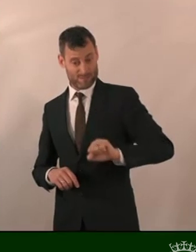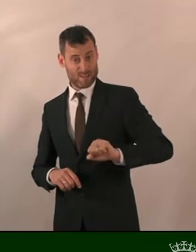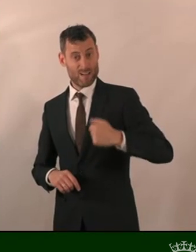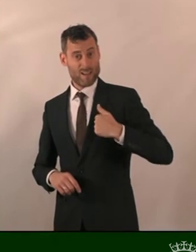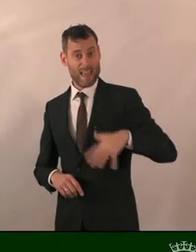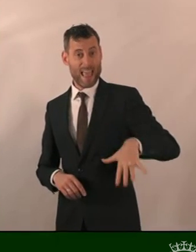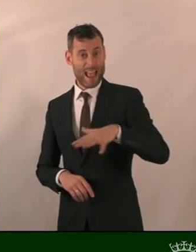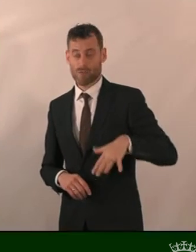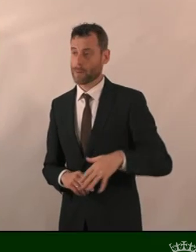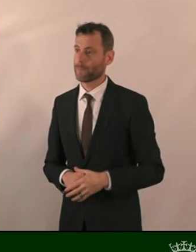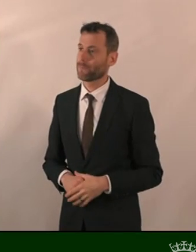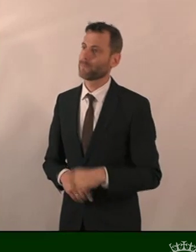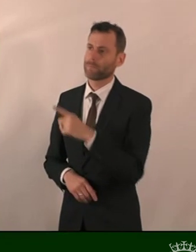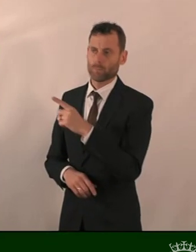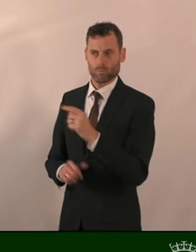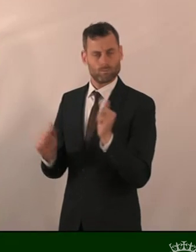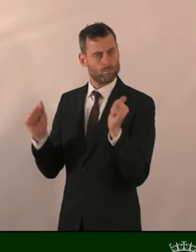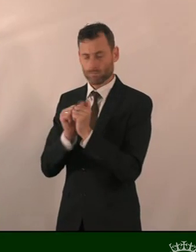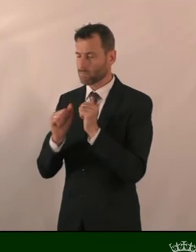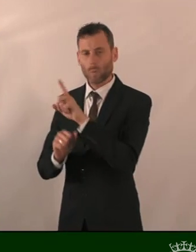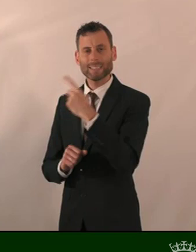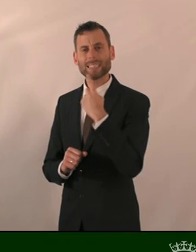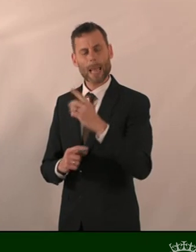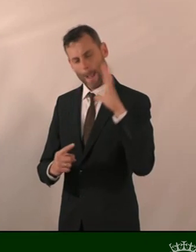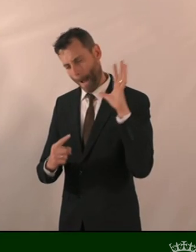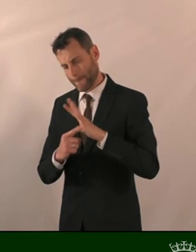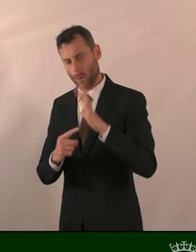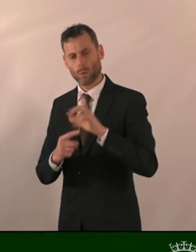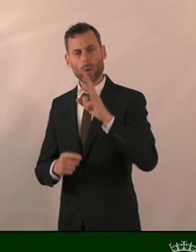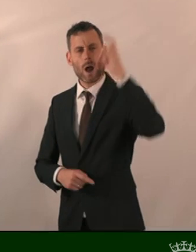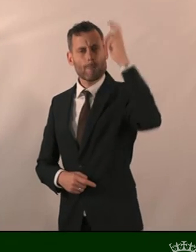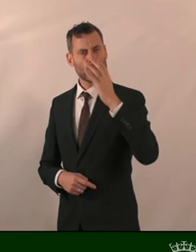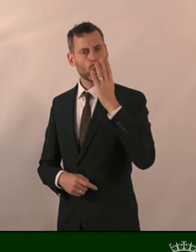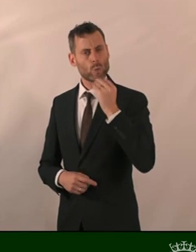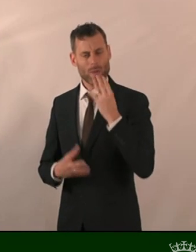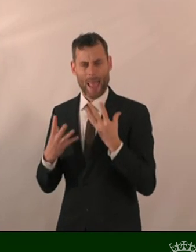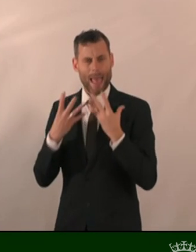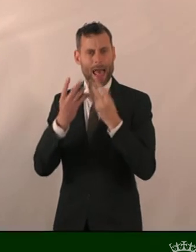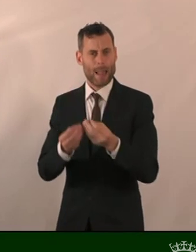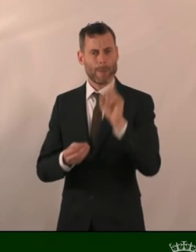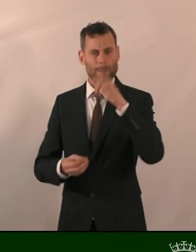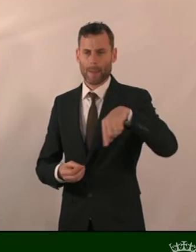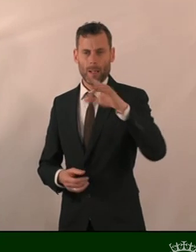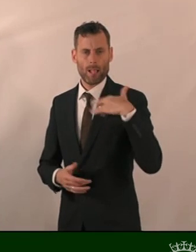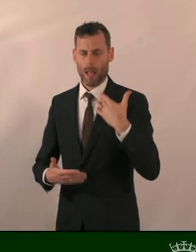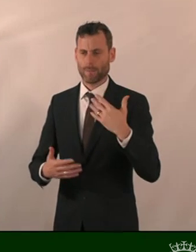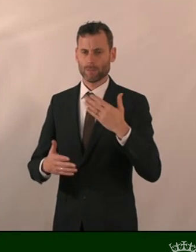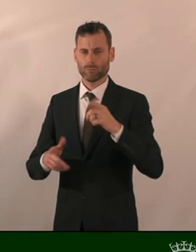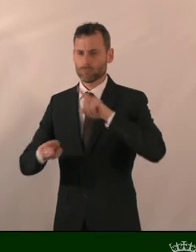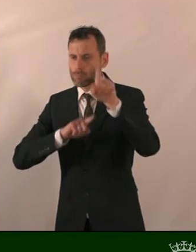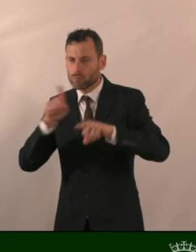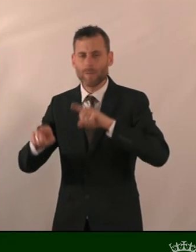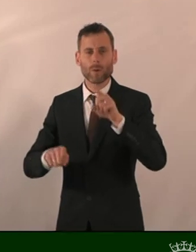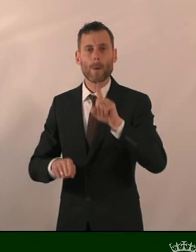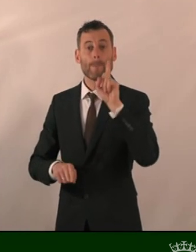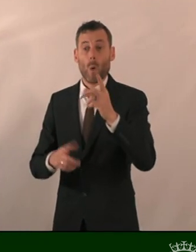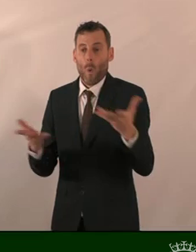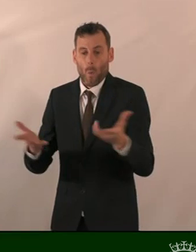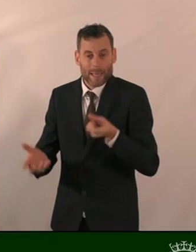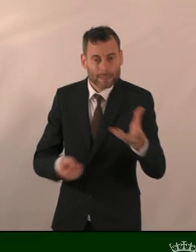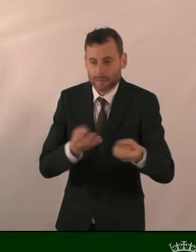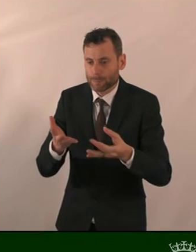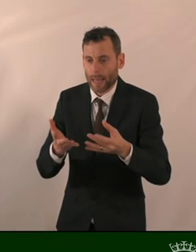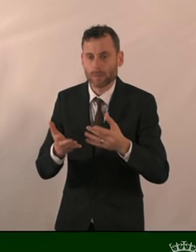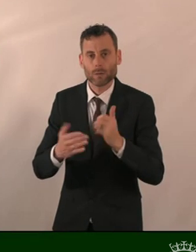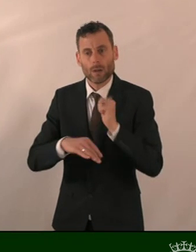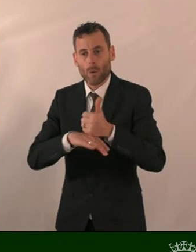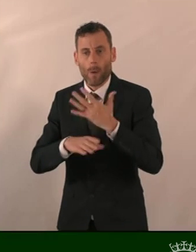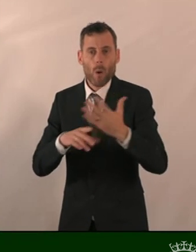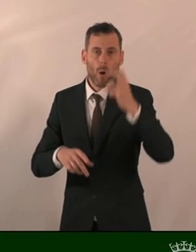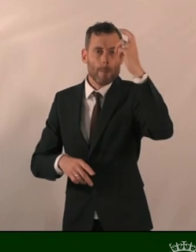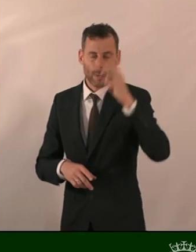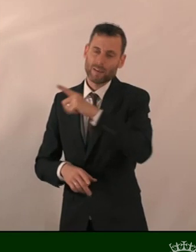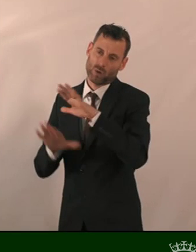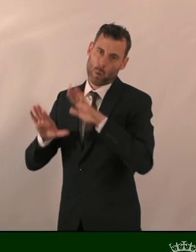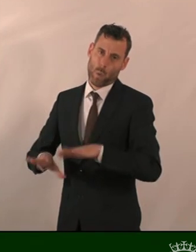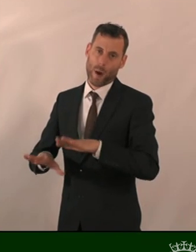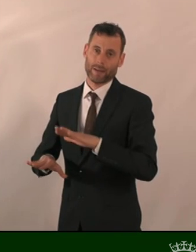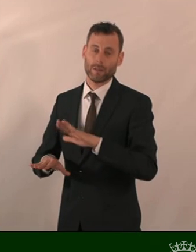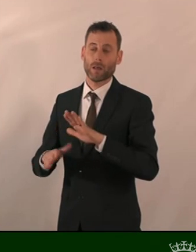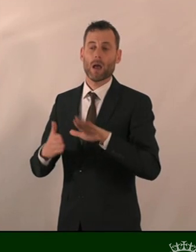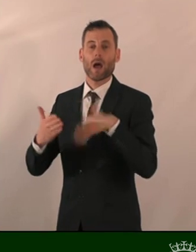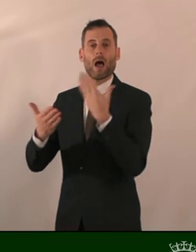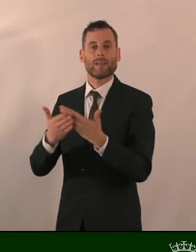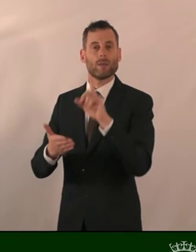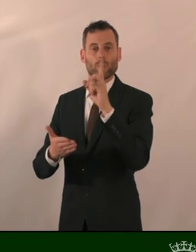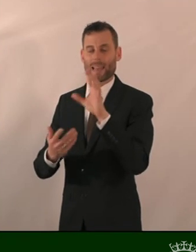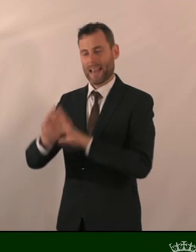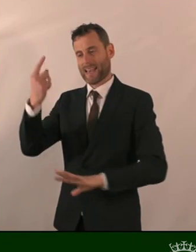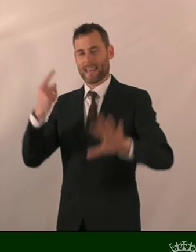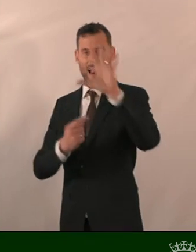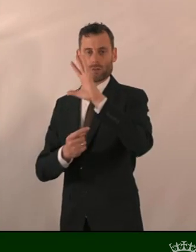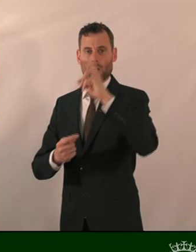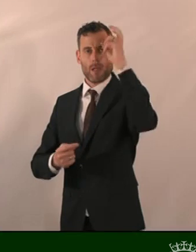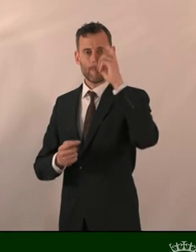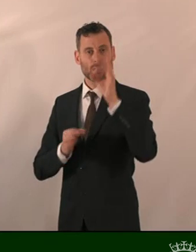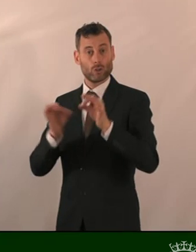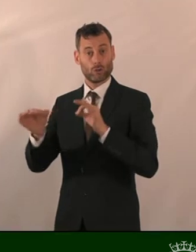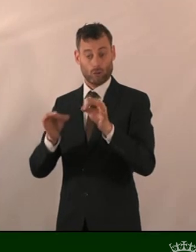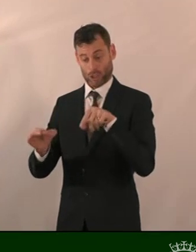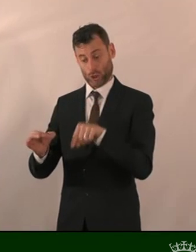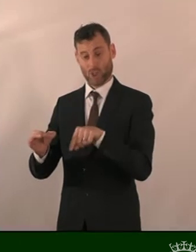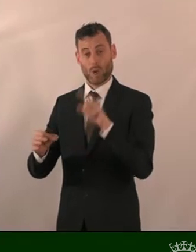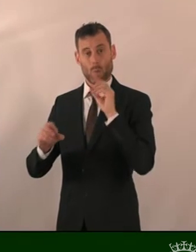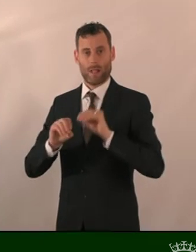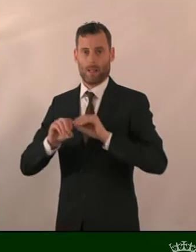My honourable Friend is absolutely right about the vital importance of buses and their transformative power, but as for the detail about what will happen in Penistone and Stocksbridge, she will have to await the upcoming national bus strategy, which will be along very shortly.